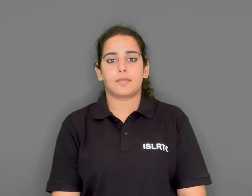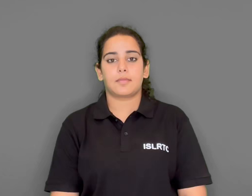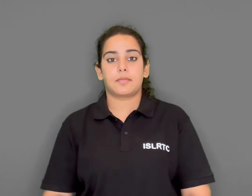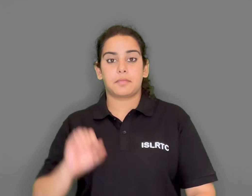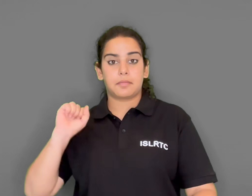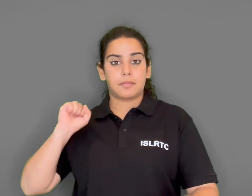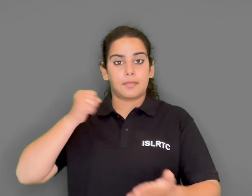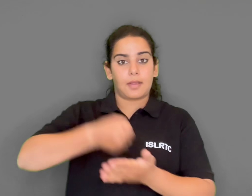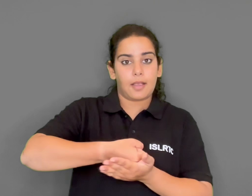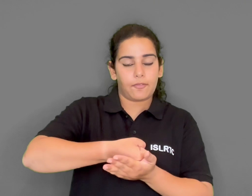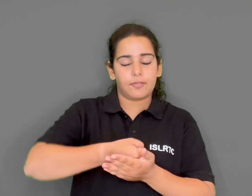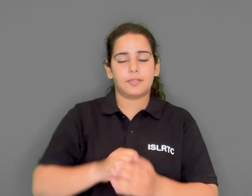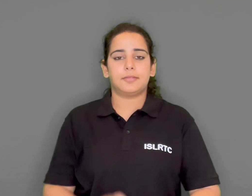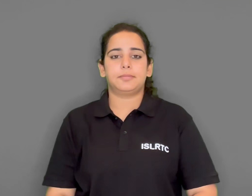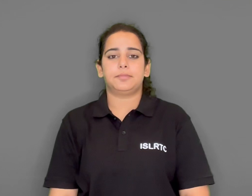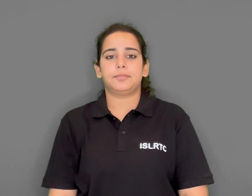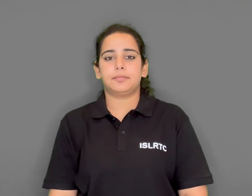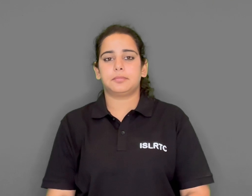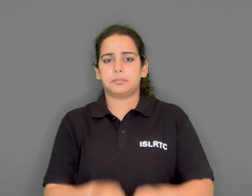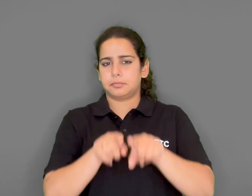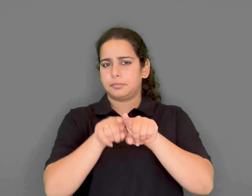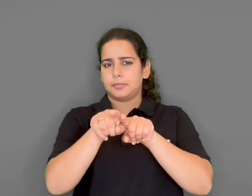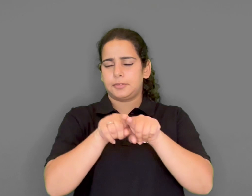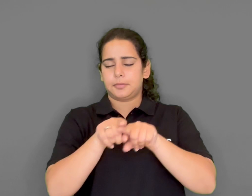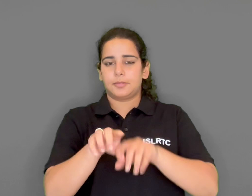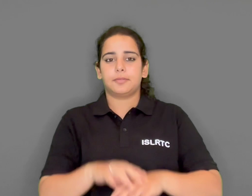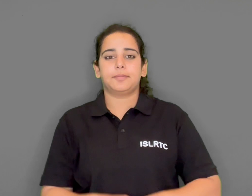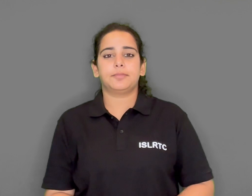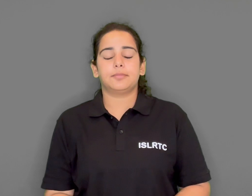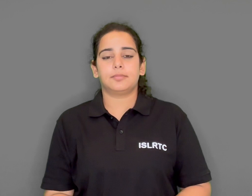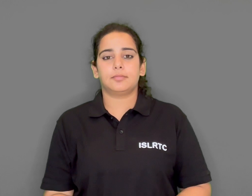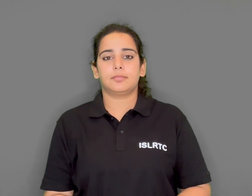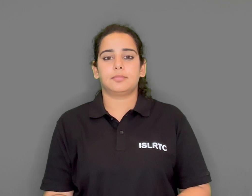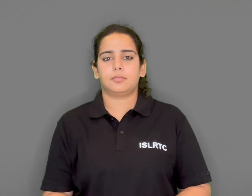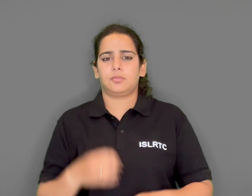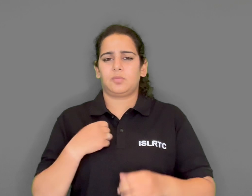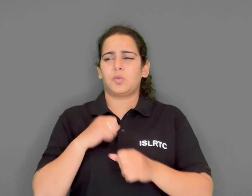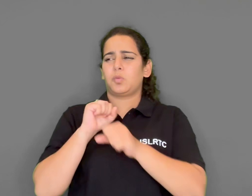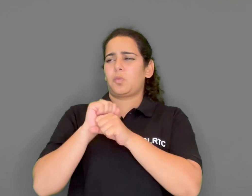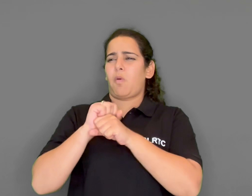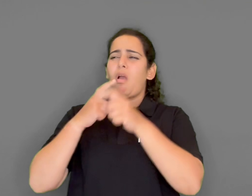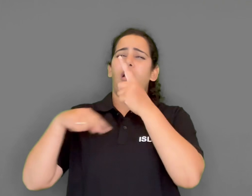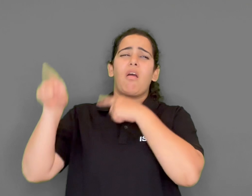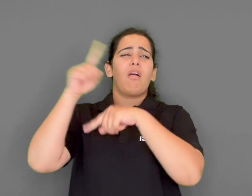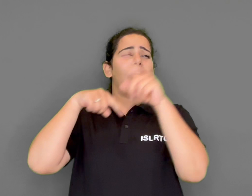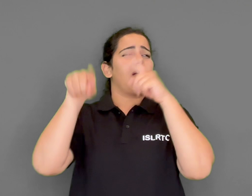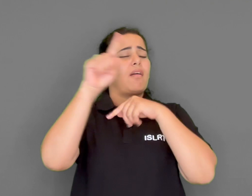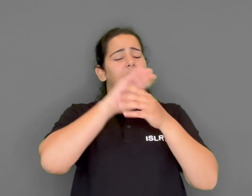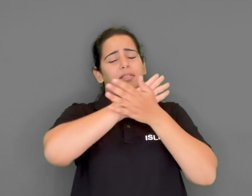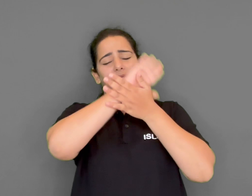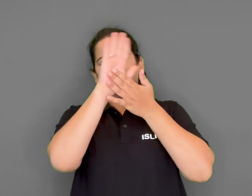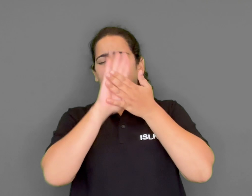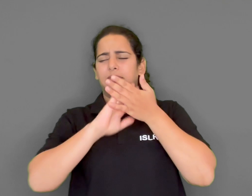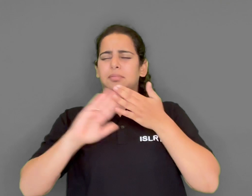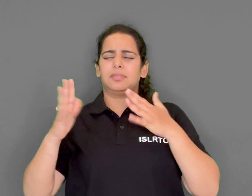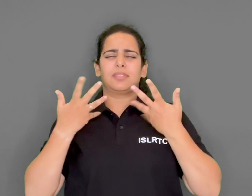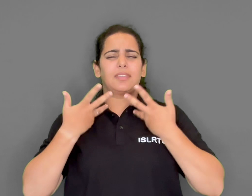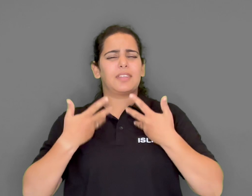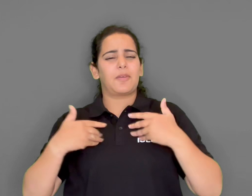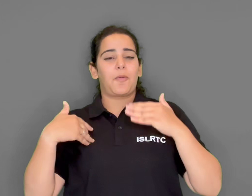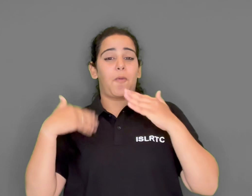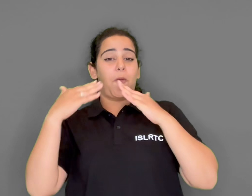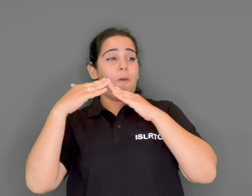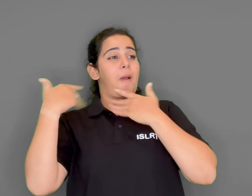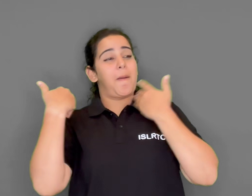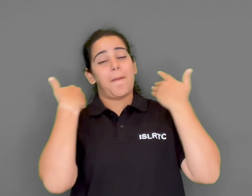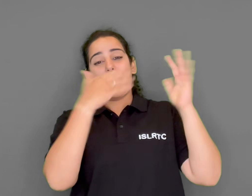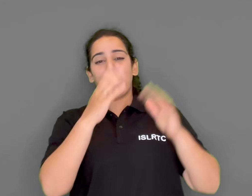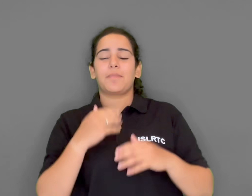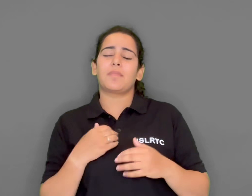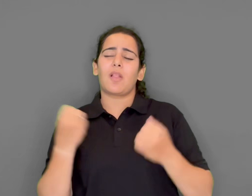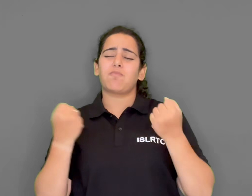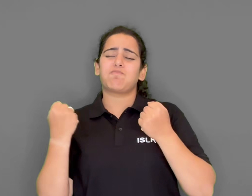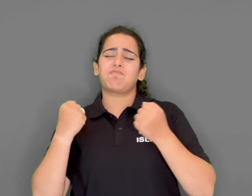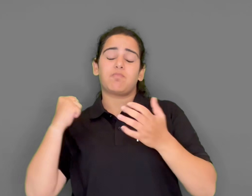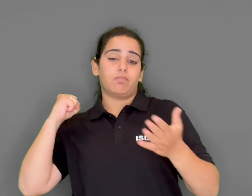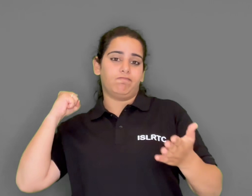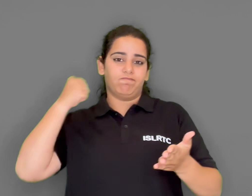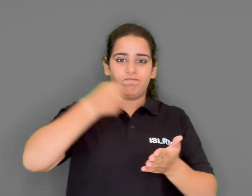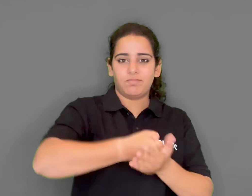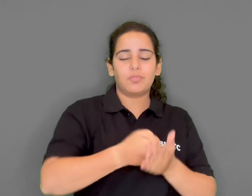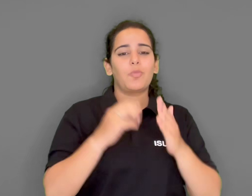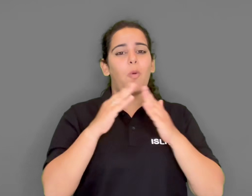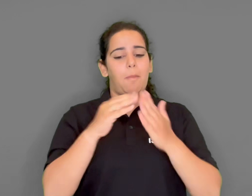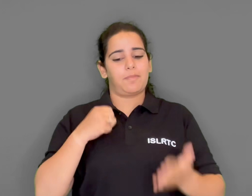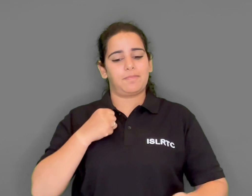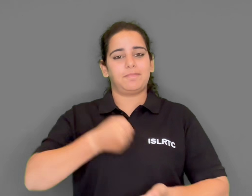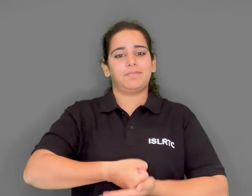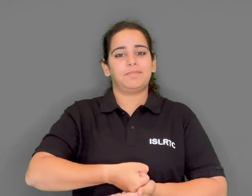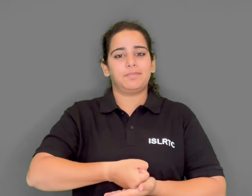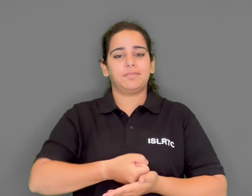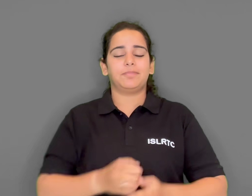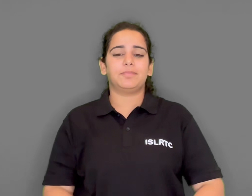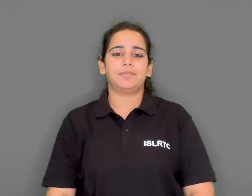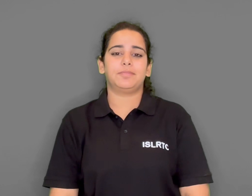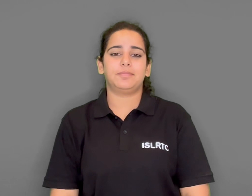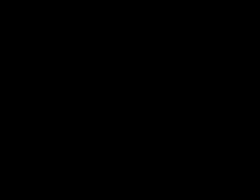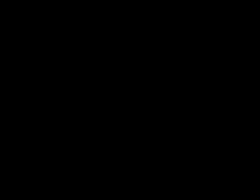Arrival